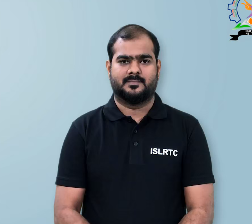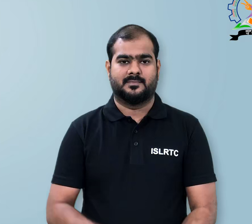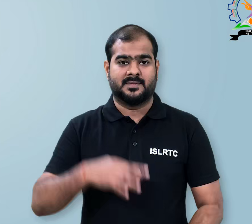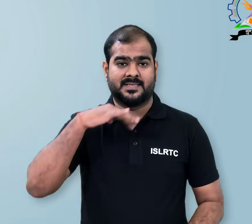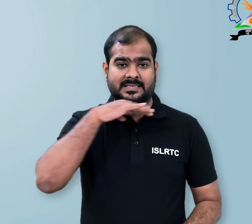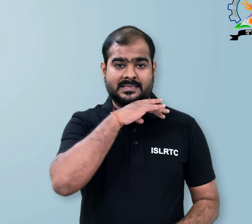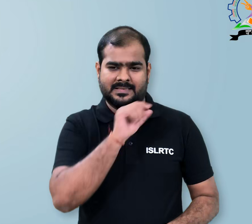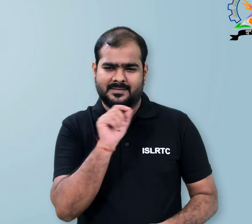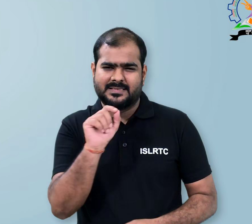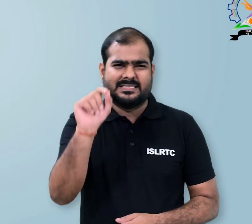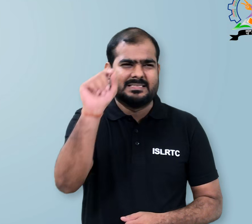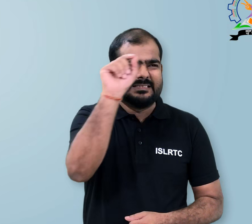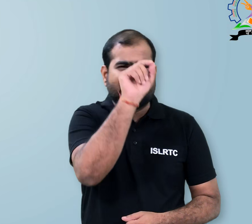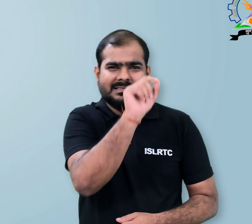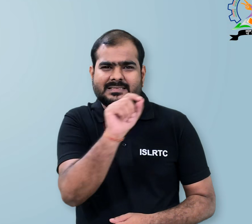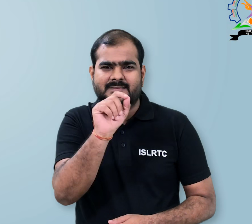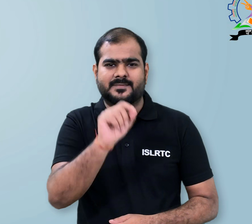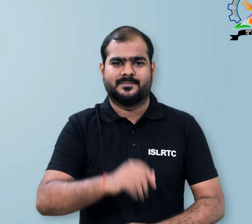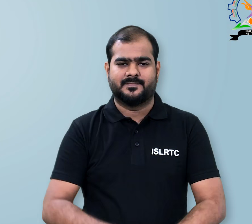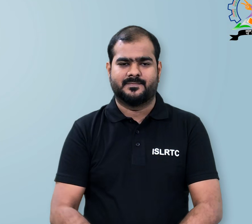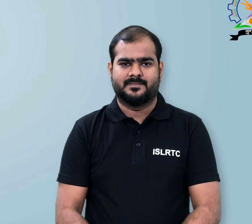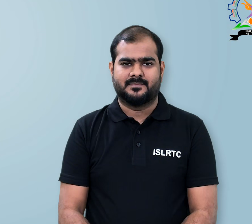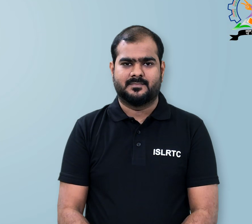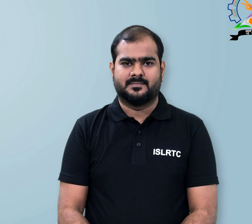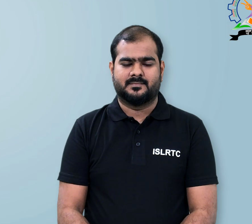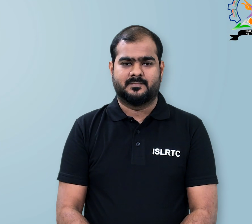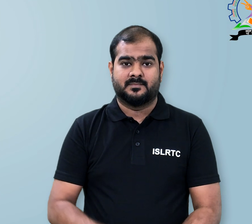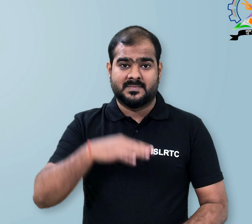Pollutant